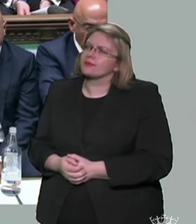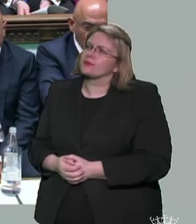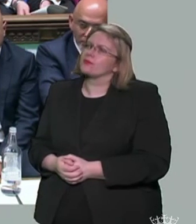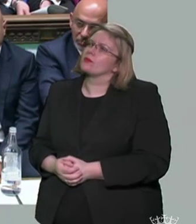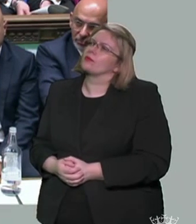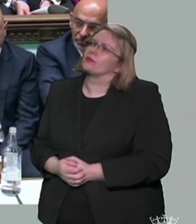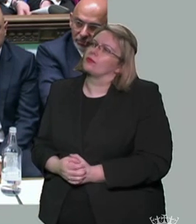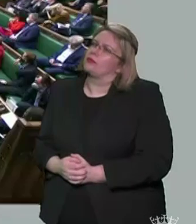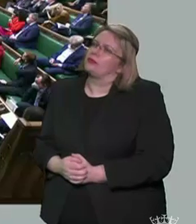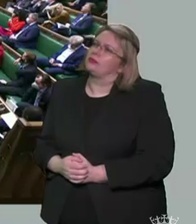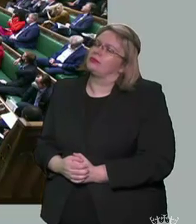I call Paul Holmes.